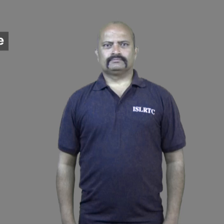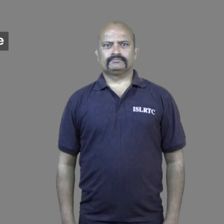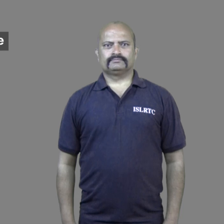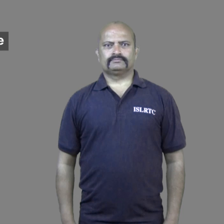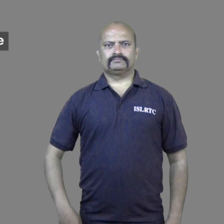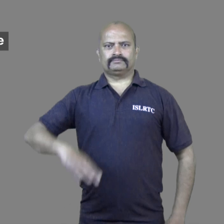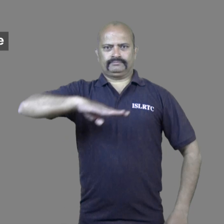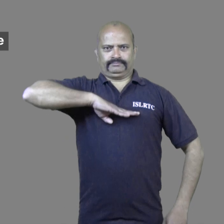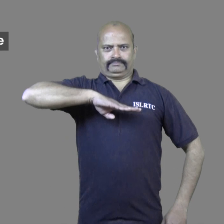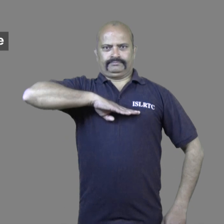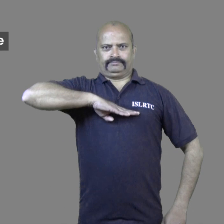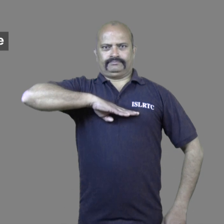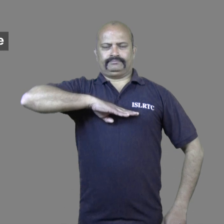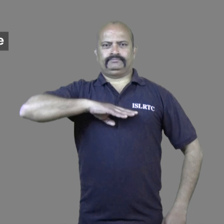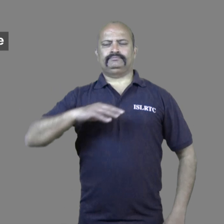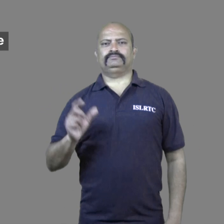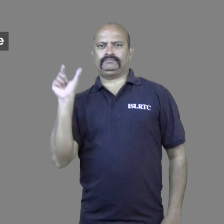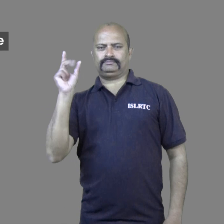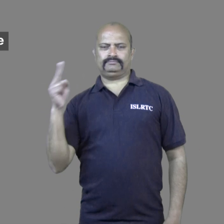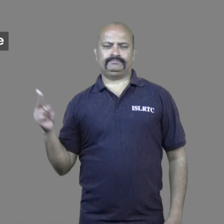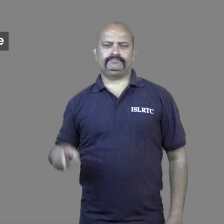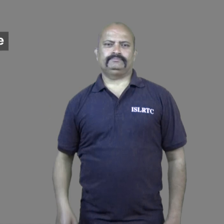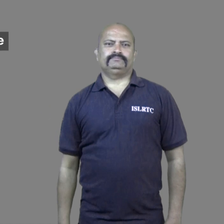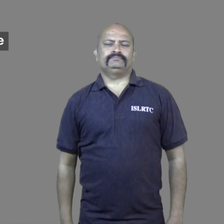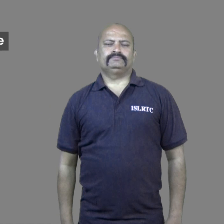Umpire